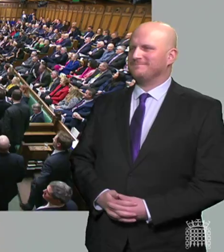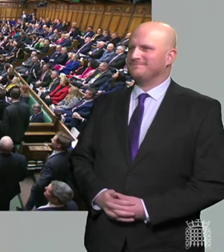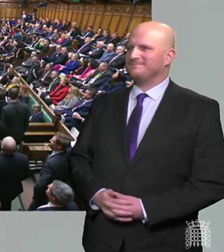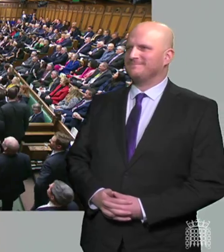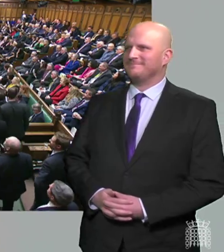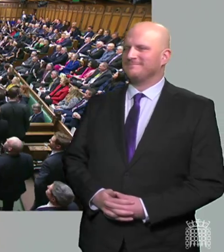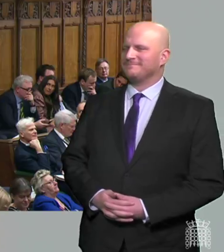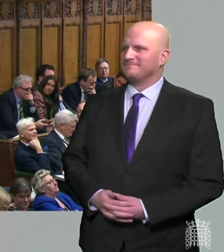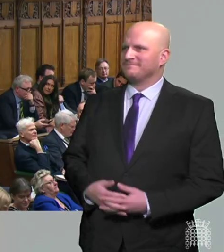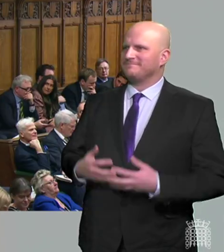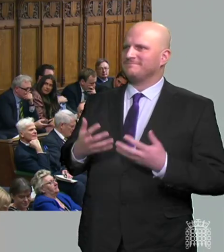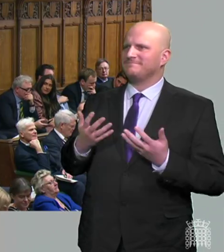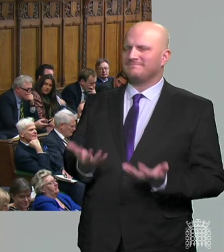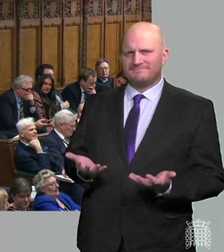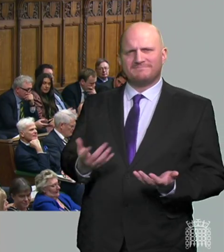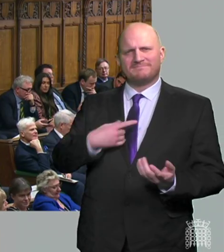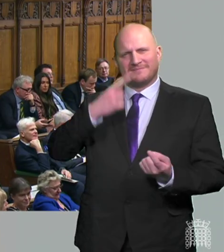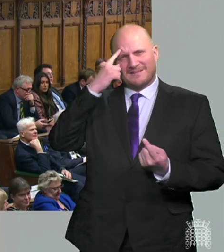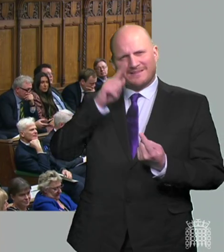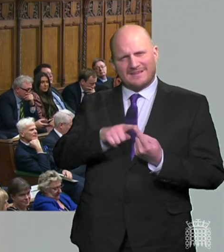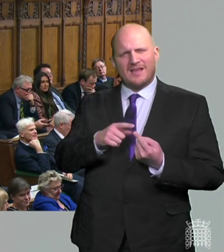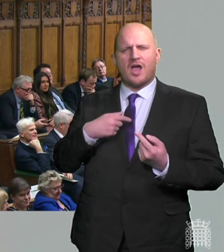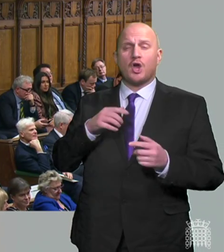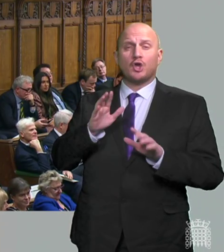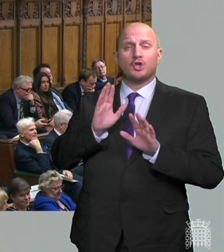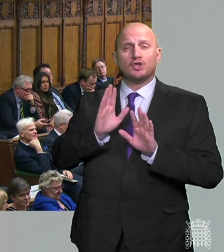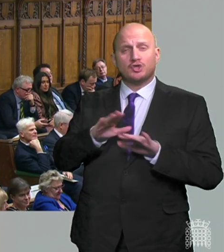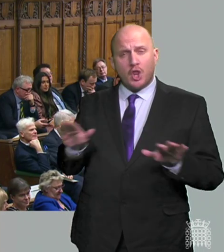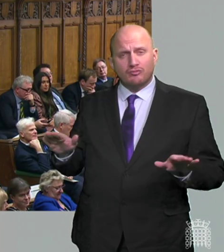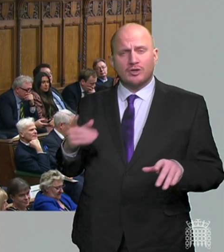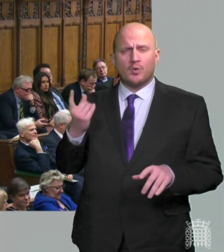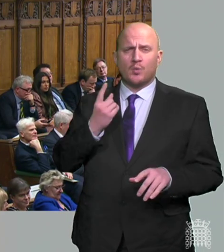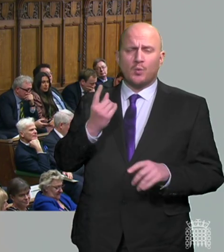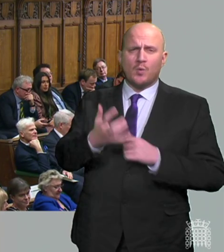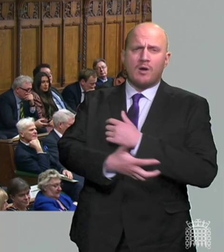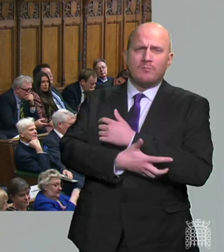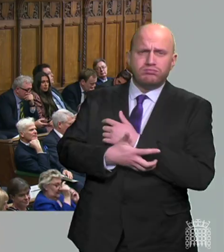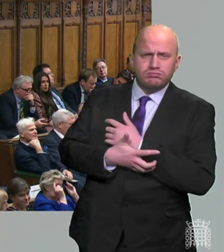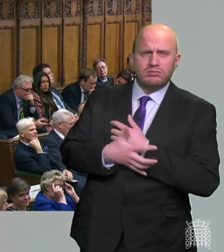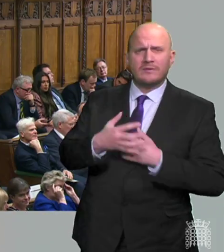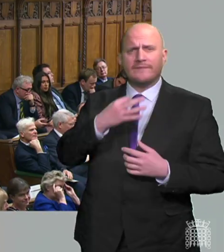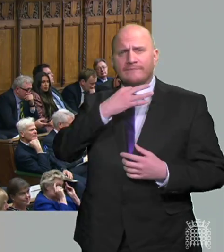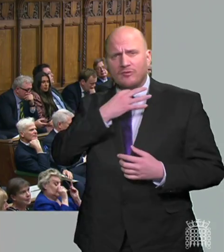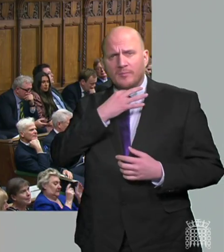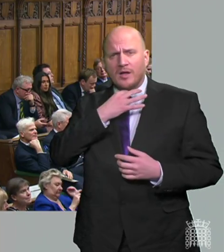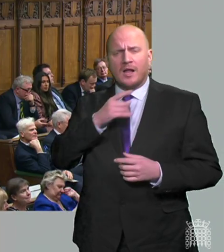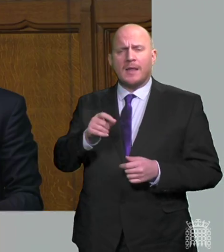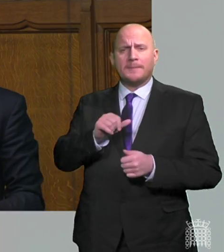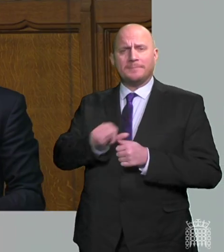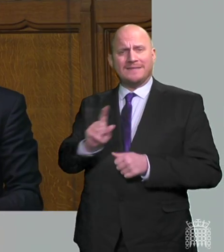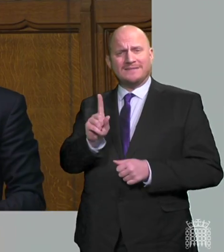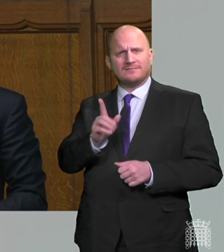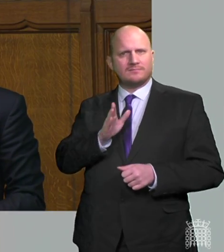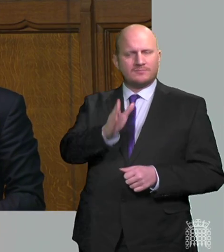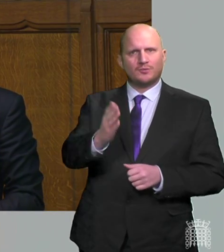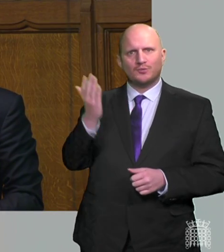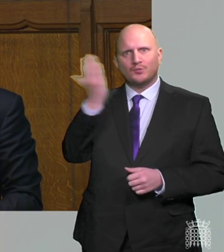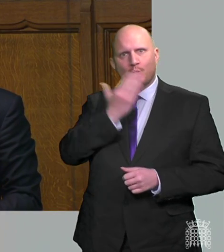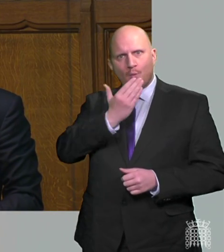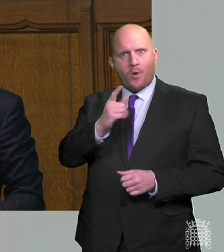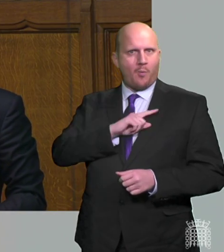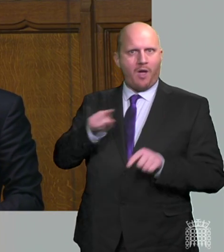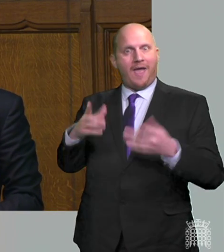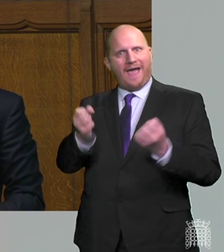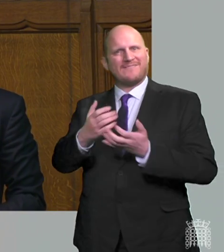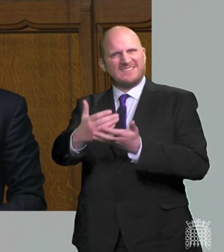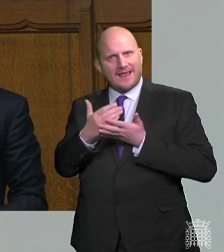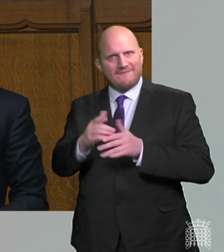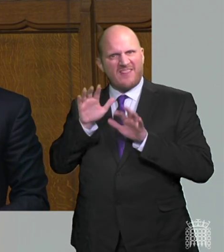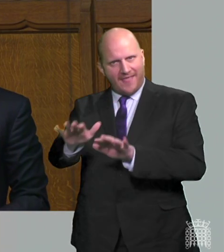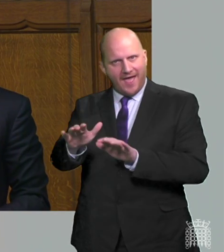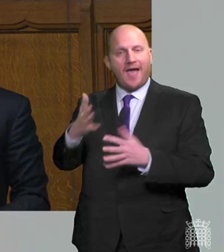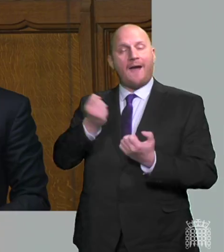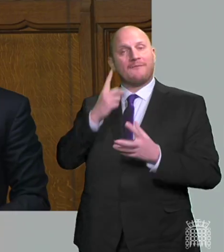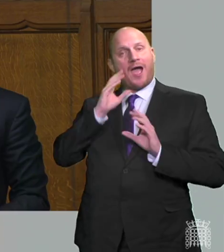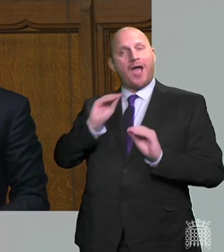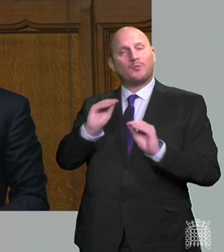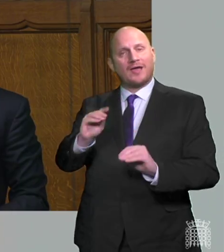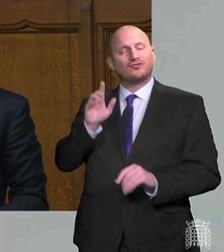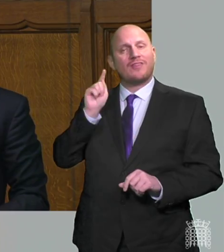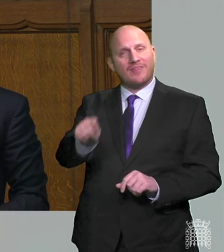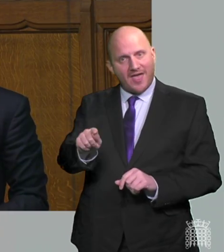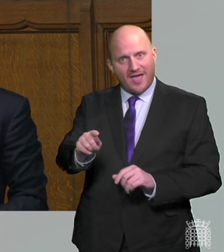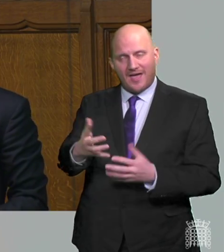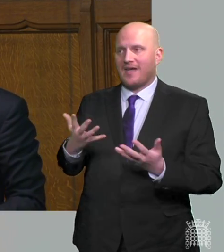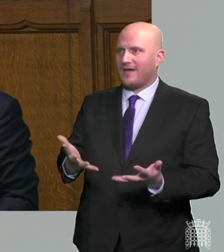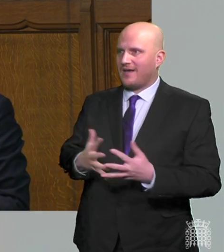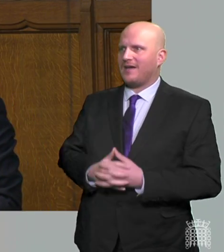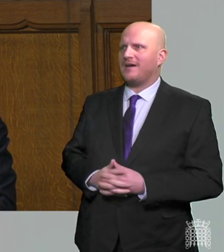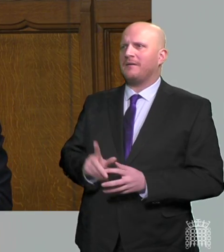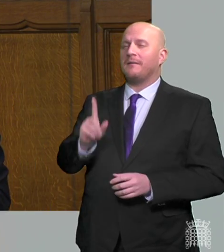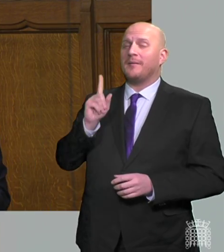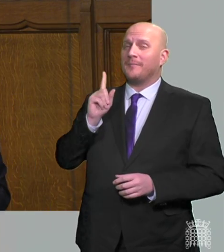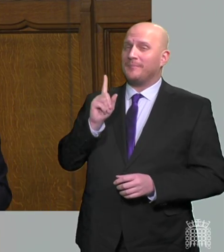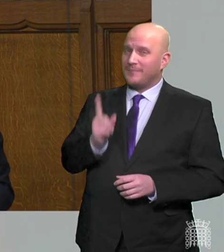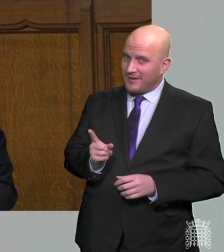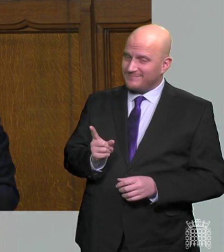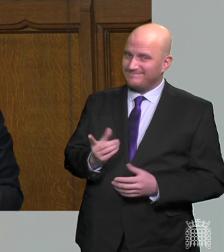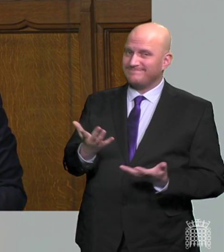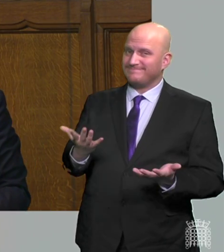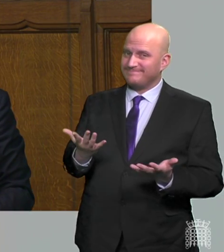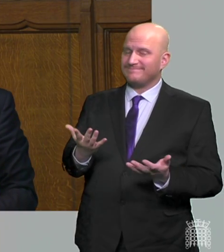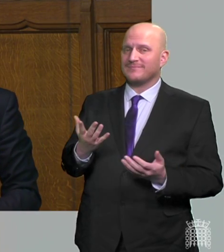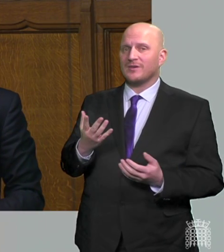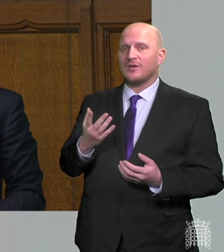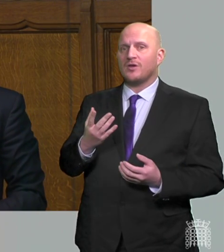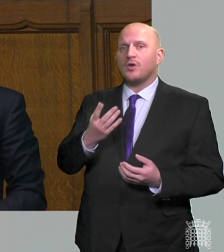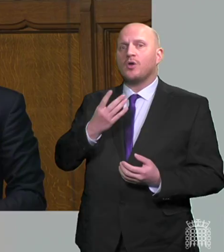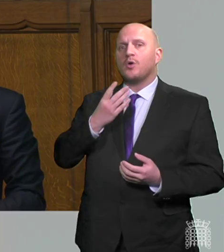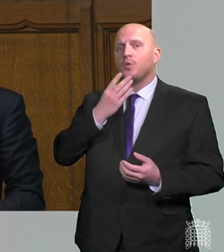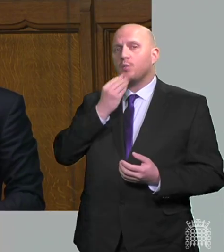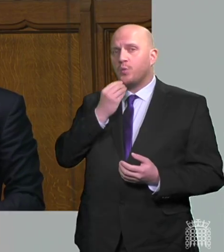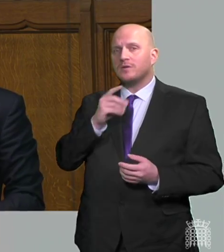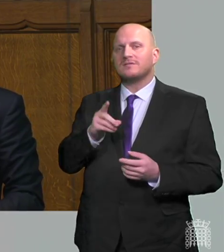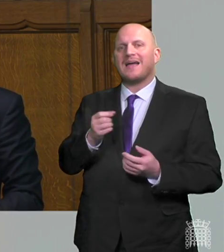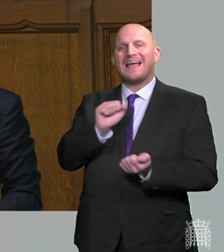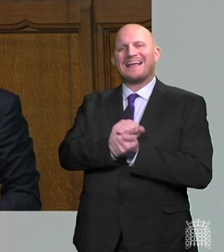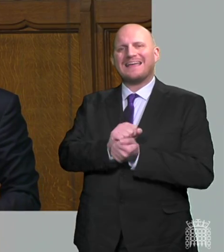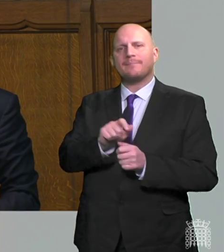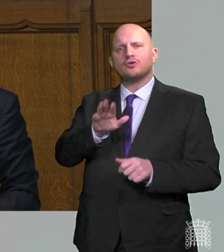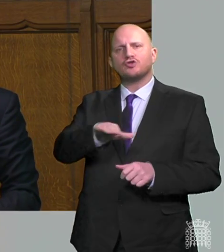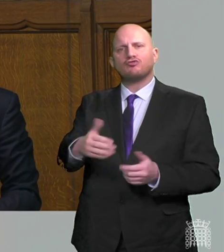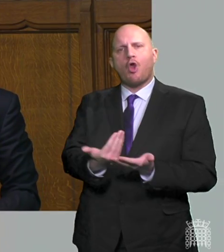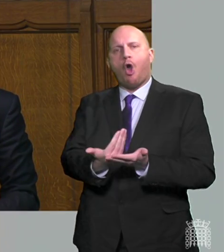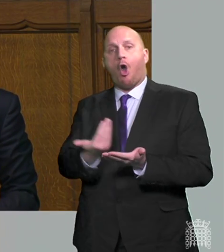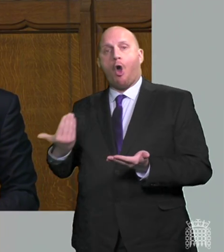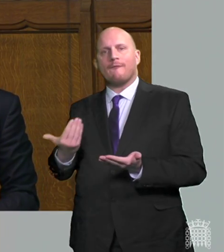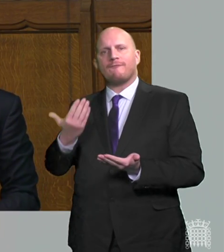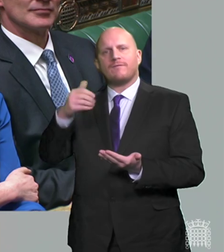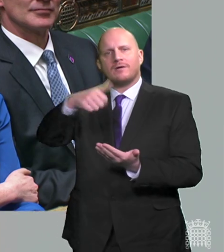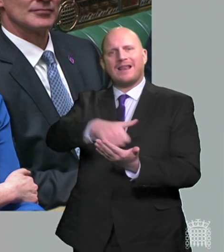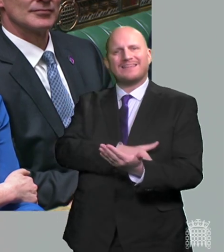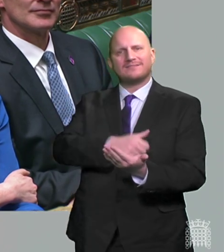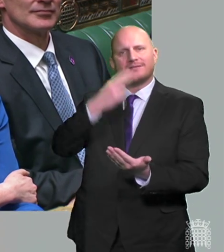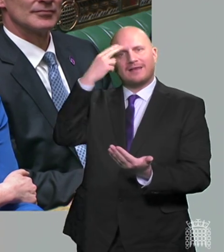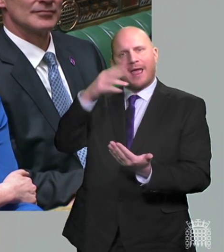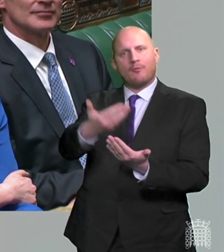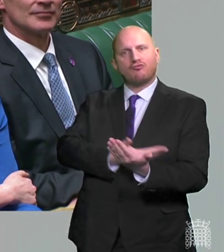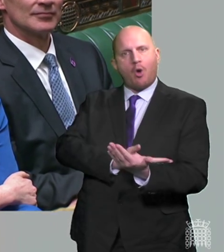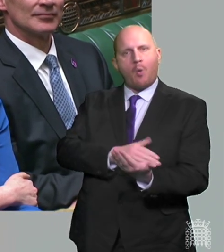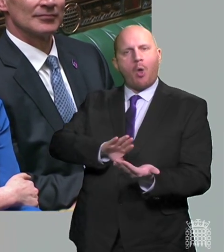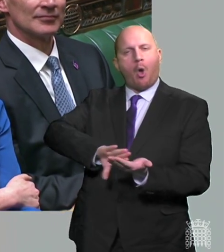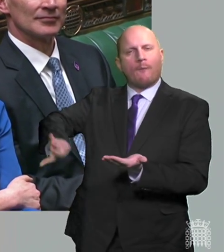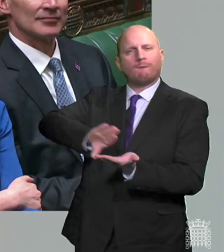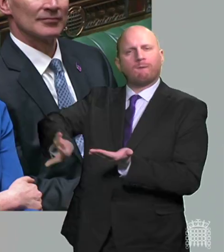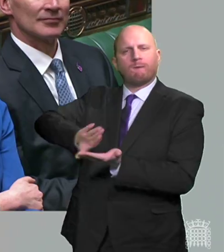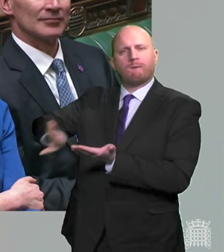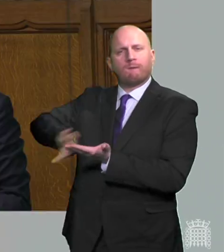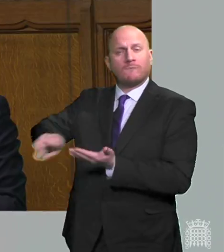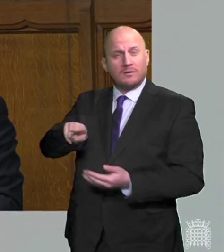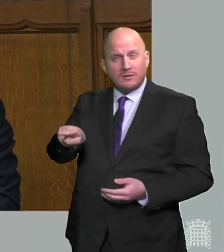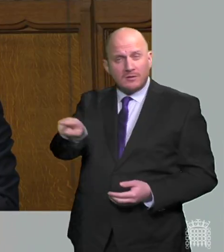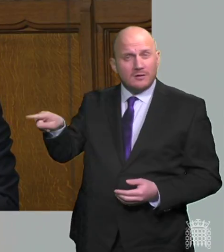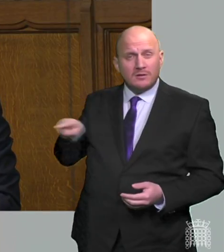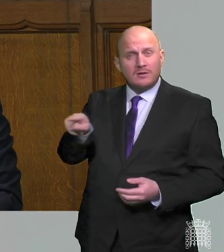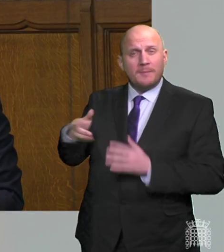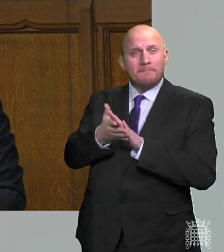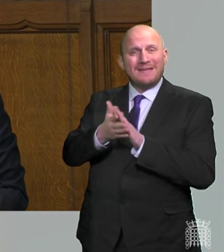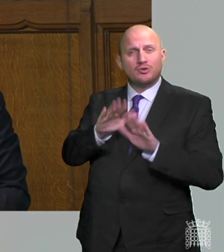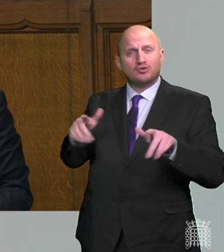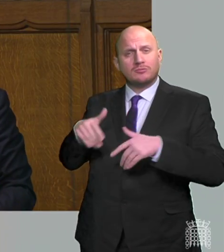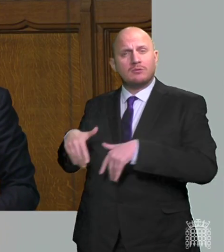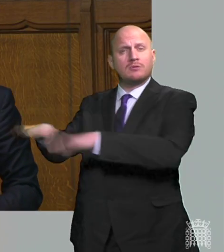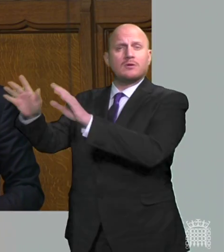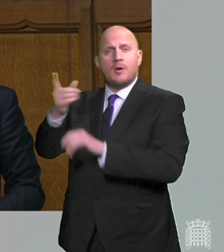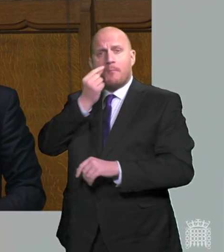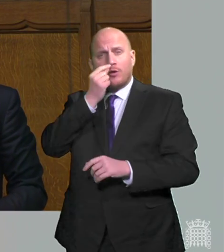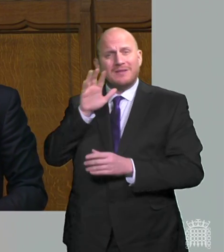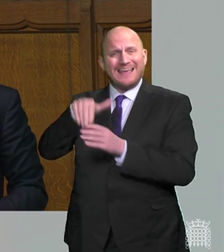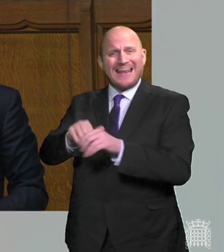For our most vulnerable children, school is often their principal place of safety as well as education, but as reported in my review of school exclusions for the Government in 2019, the unacceptable and illegal use of off-rolling is still shutting a worrying number of children out of the classroom, out of learning and out of the protection they need from gangs, violence and domestic abuse.